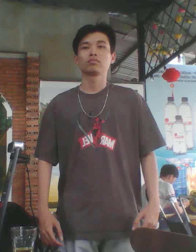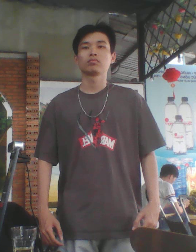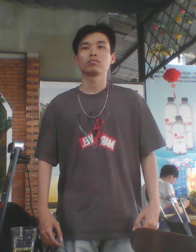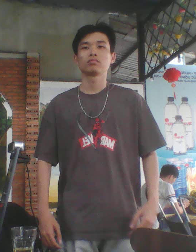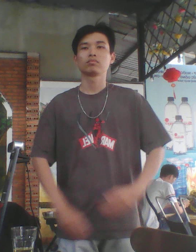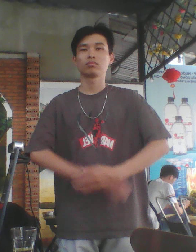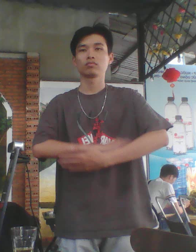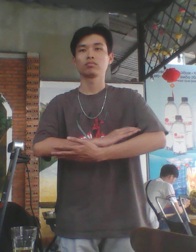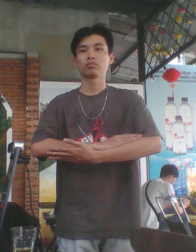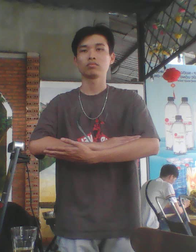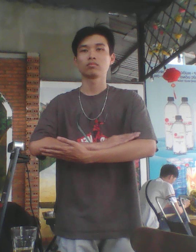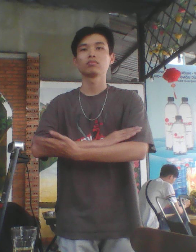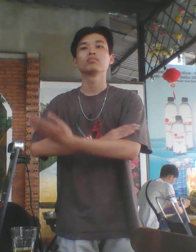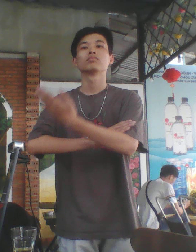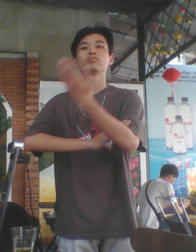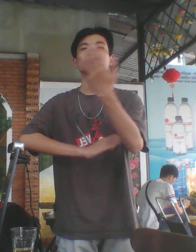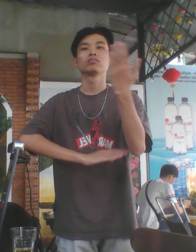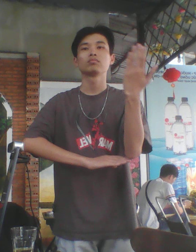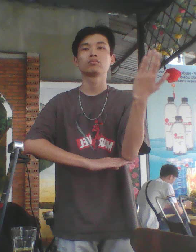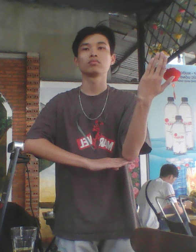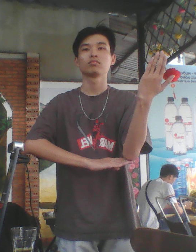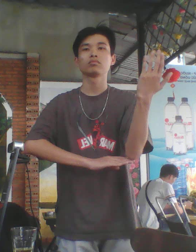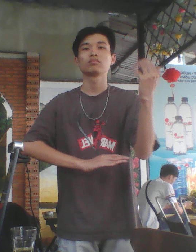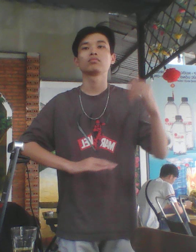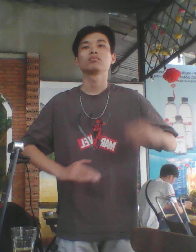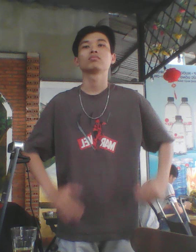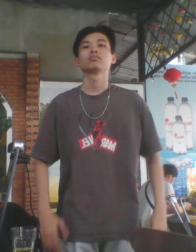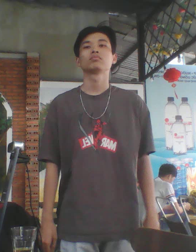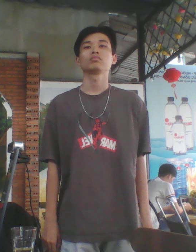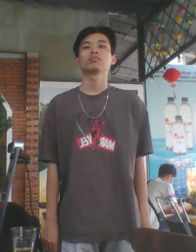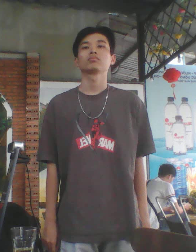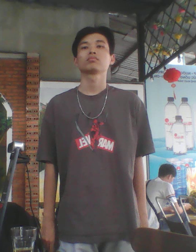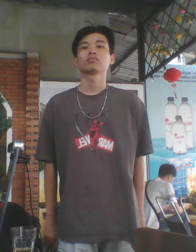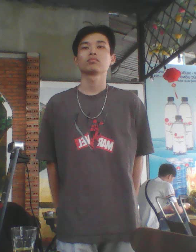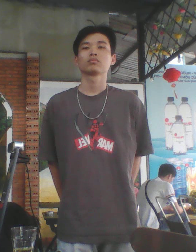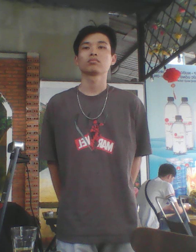buổi sáng